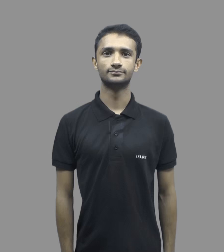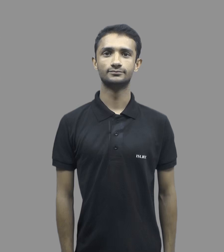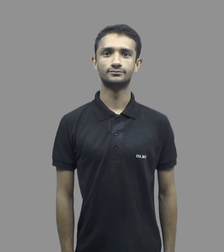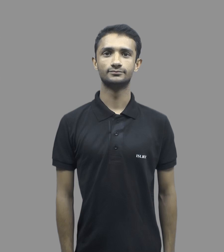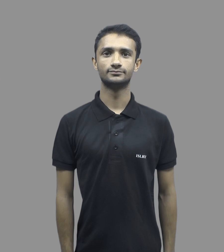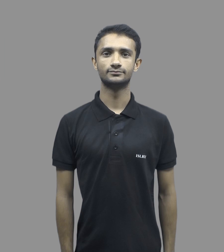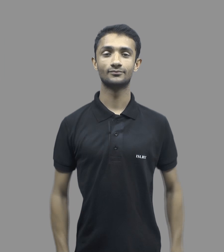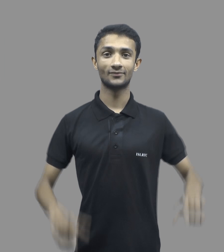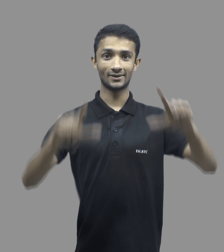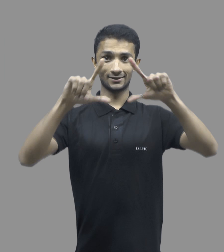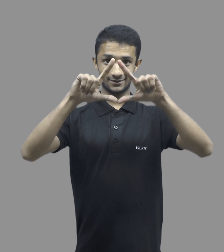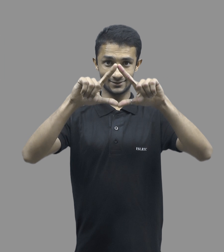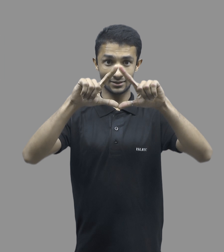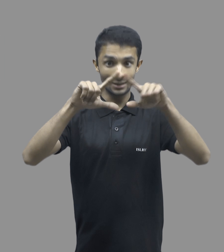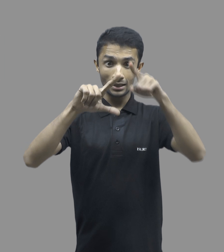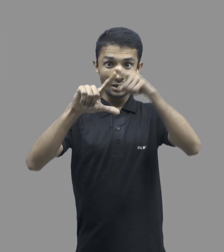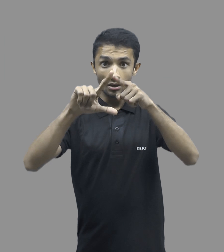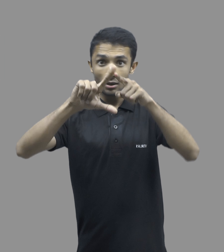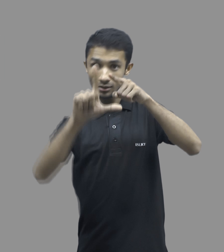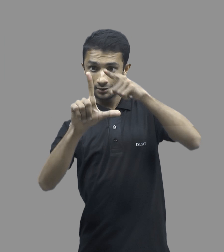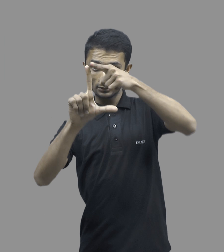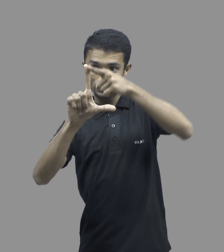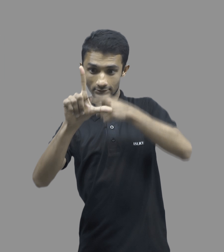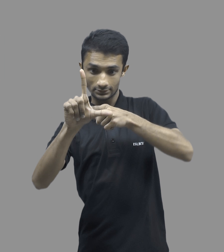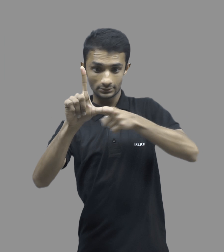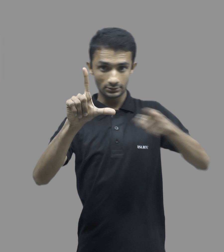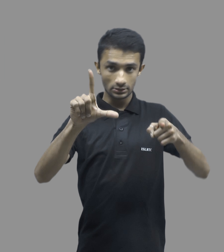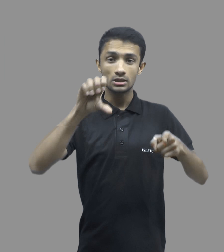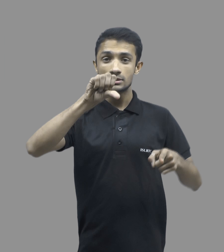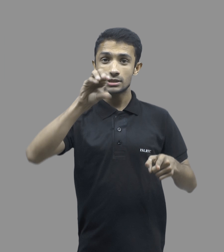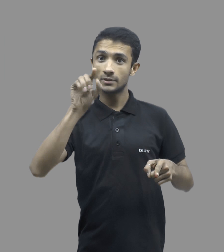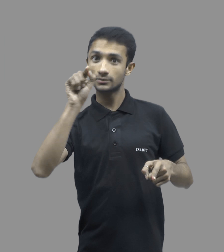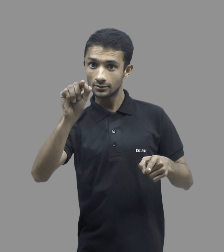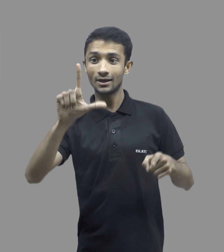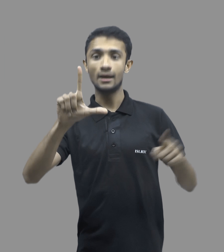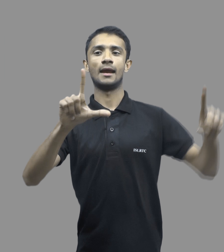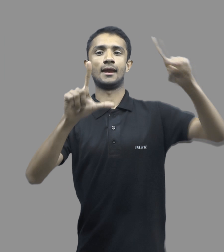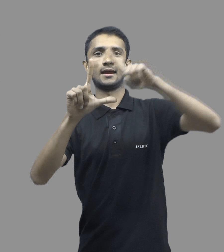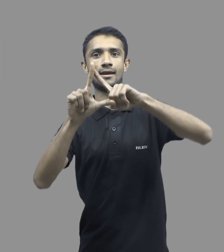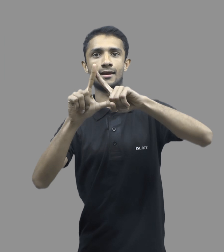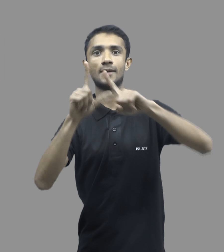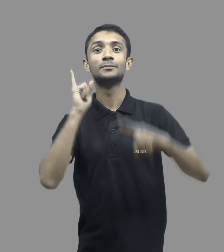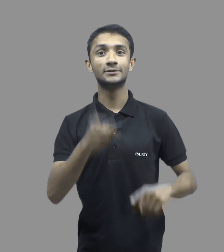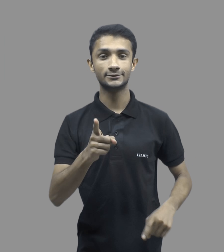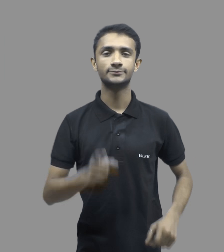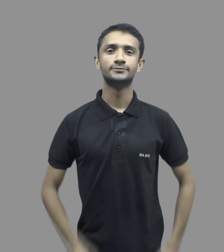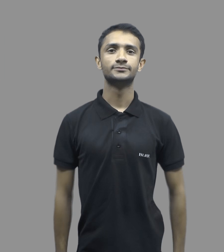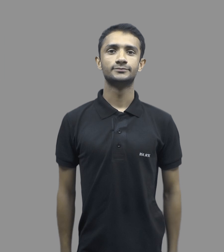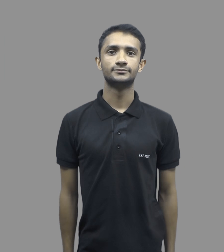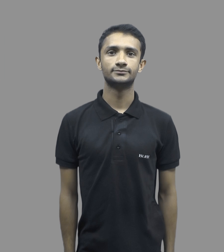Right Angle Triangle